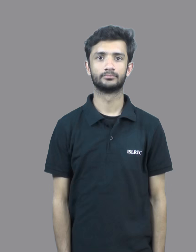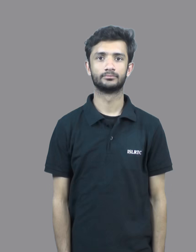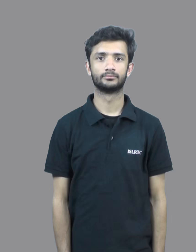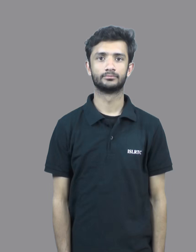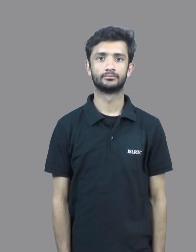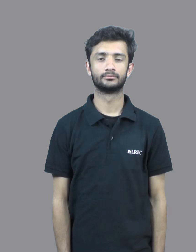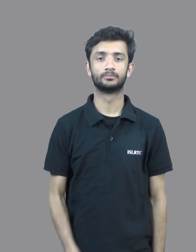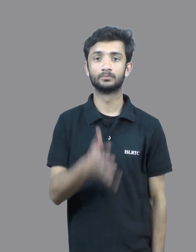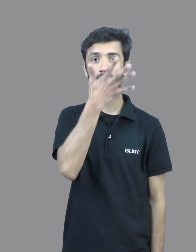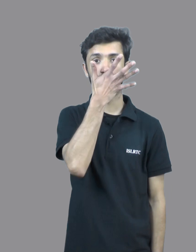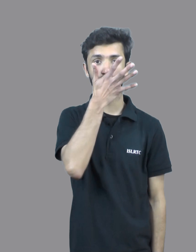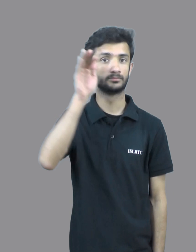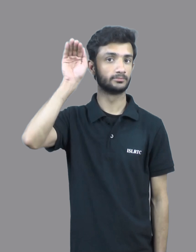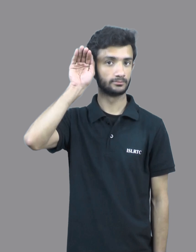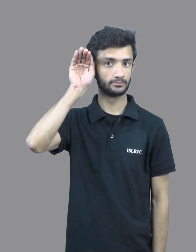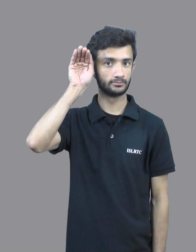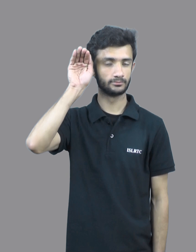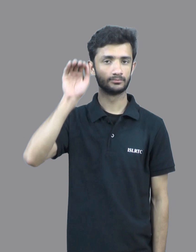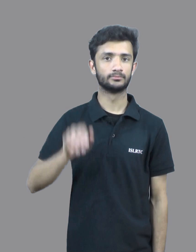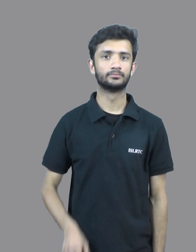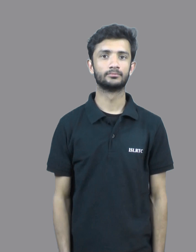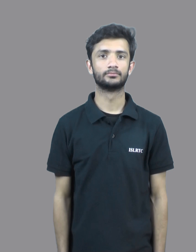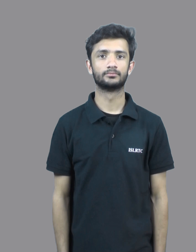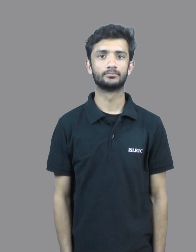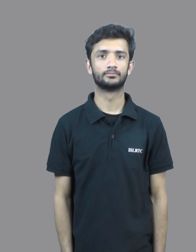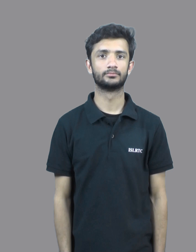Shiva